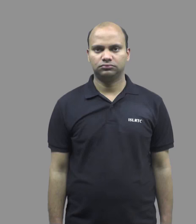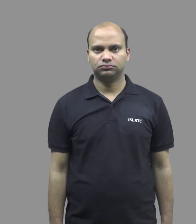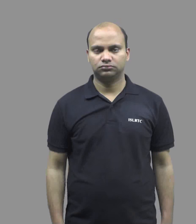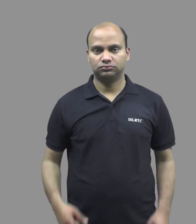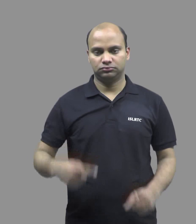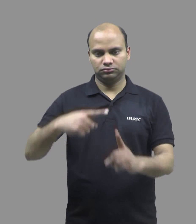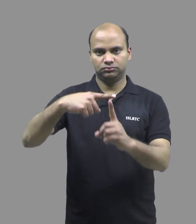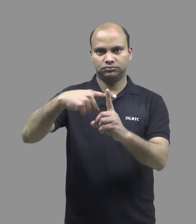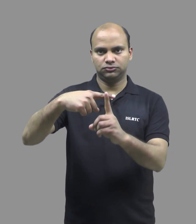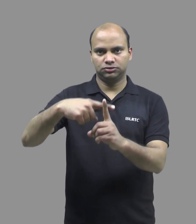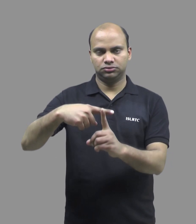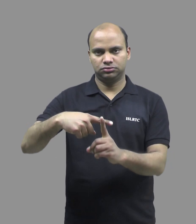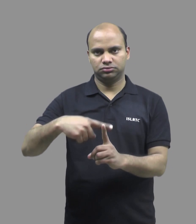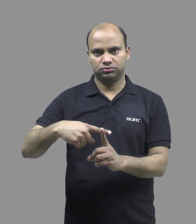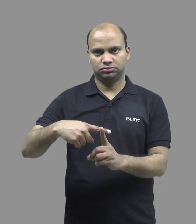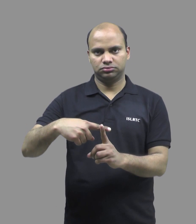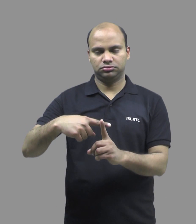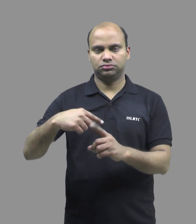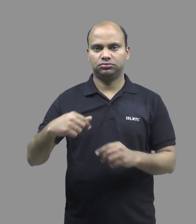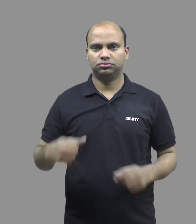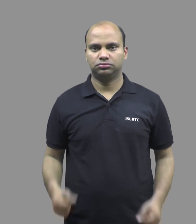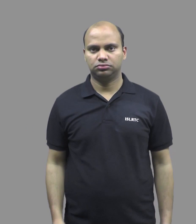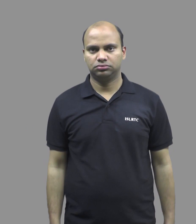Add Sum up Tally Total